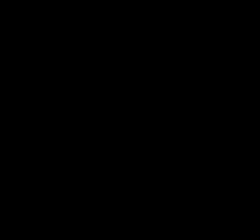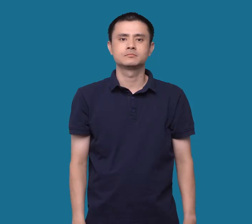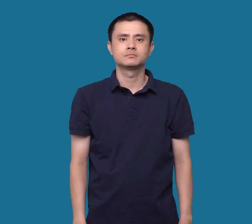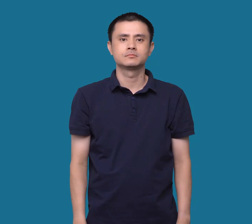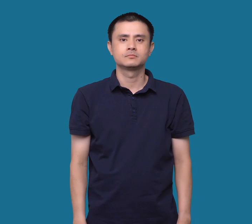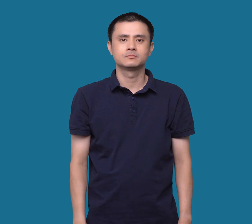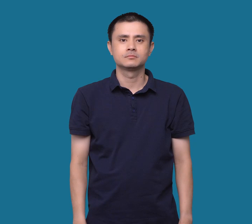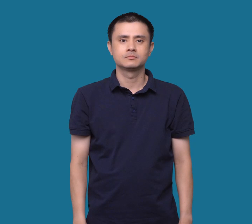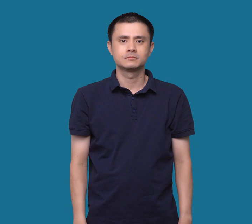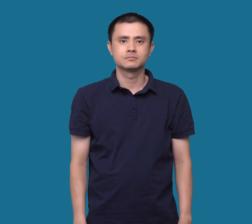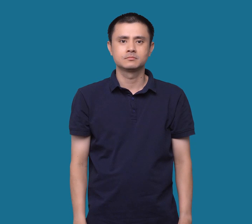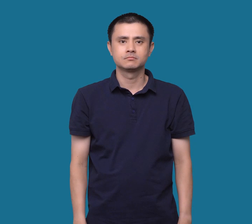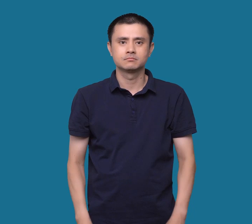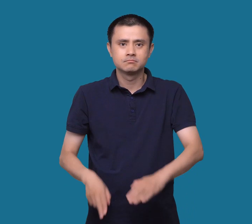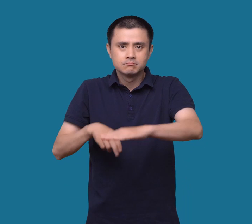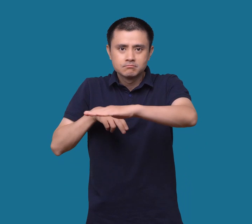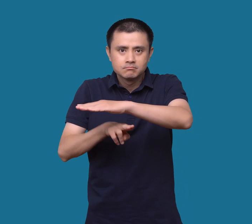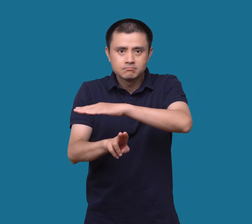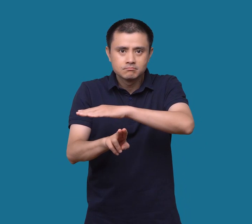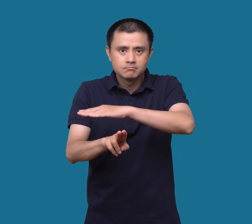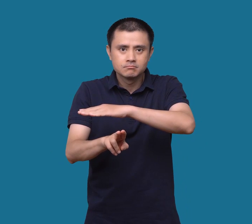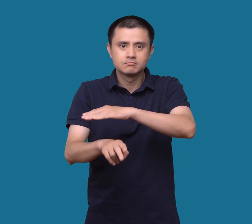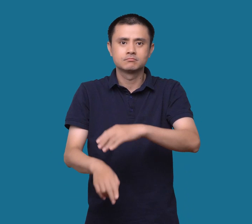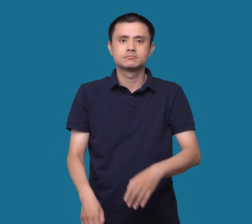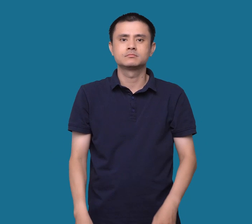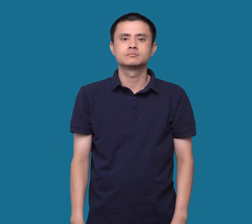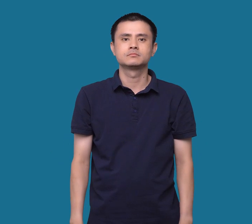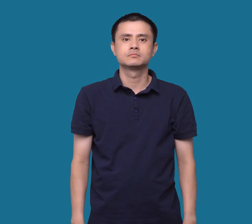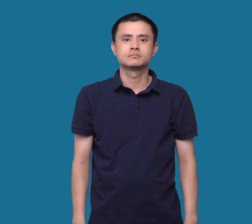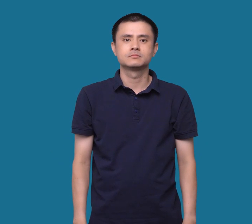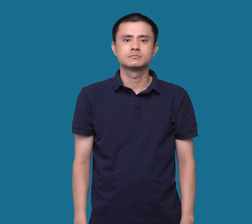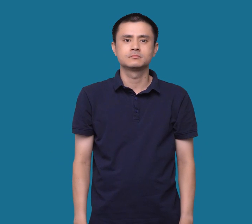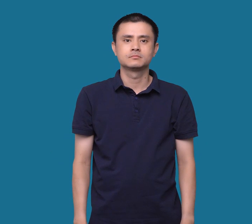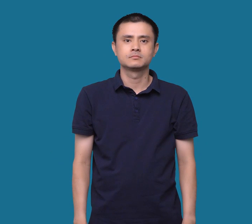trốn chạy